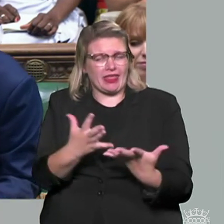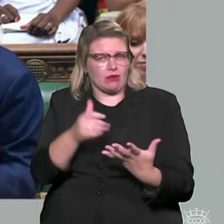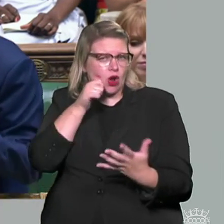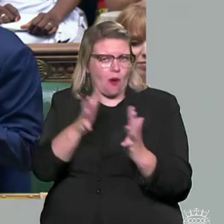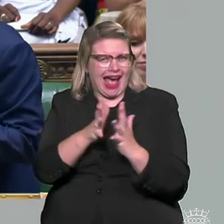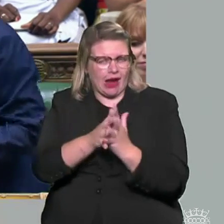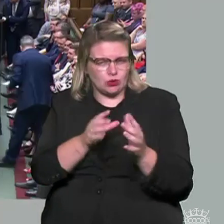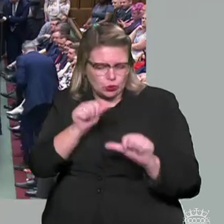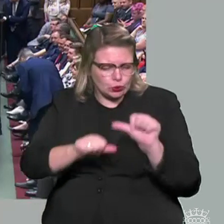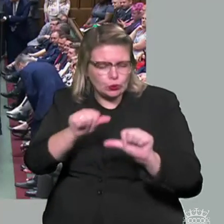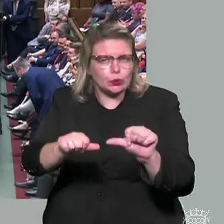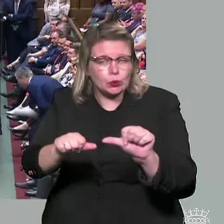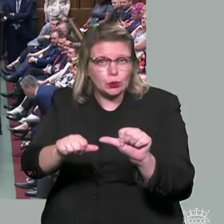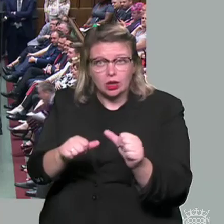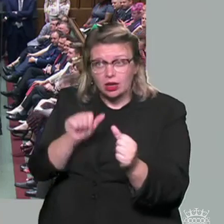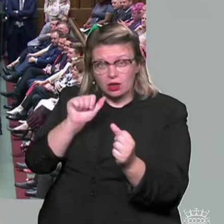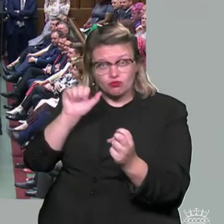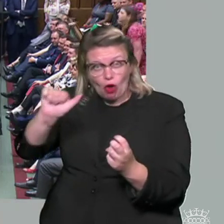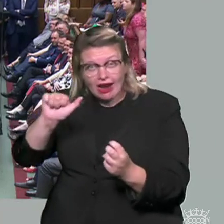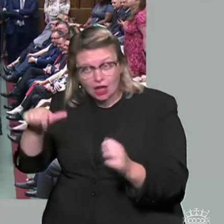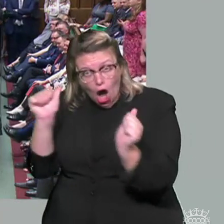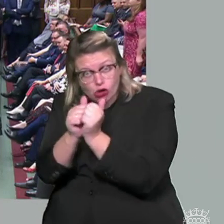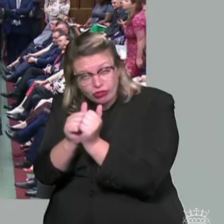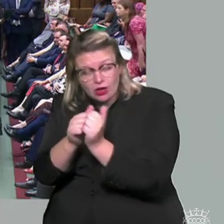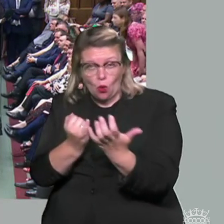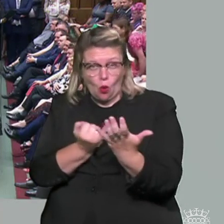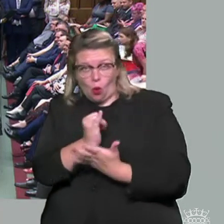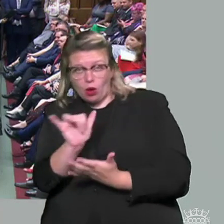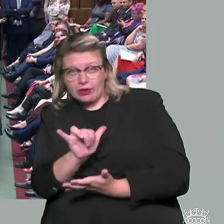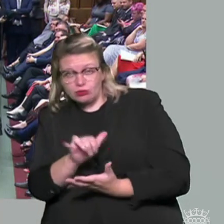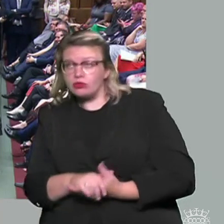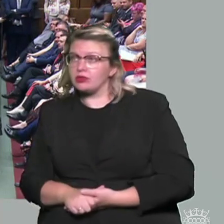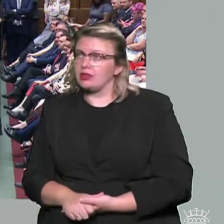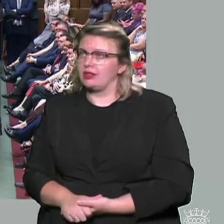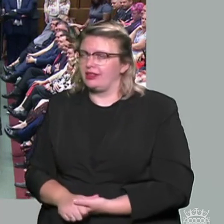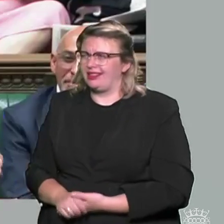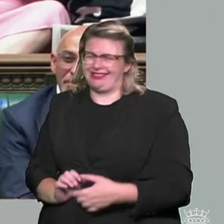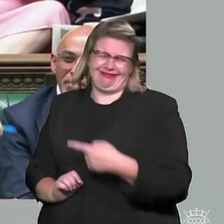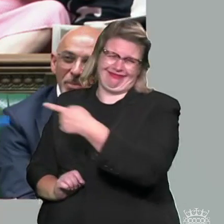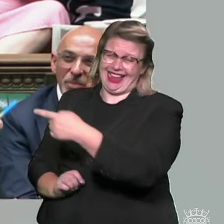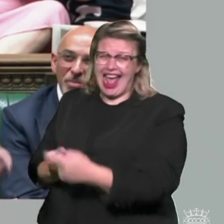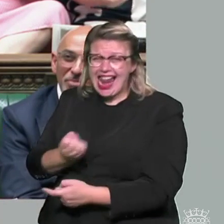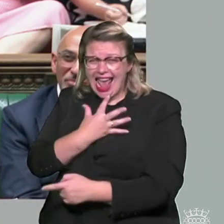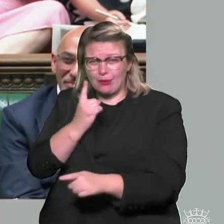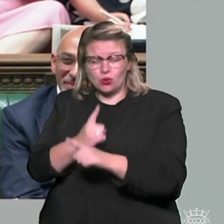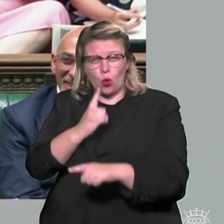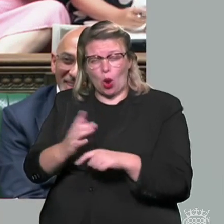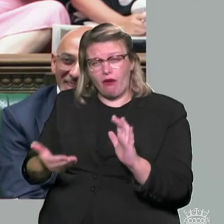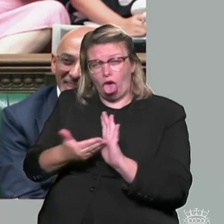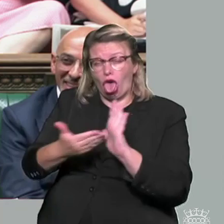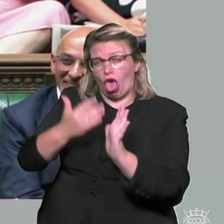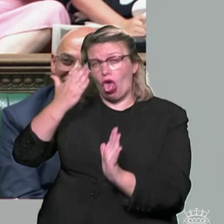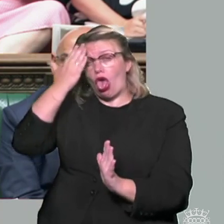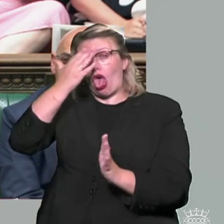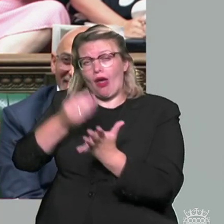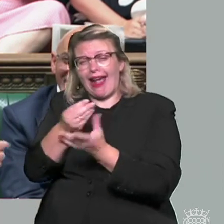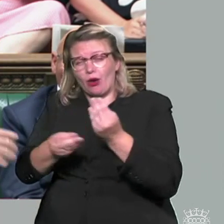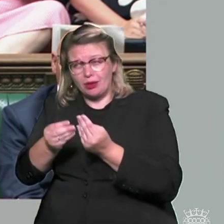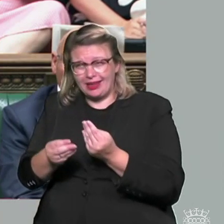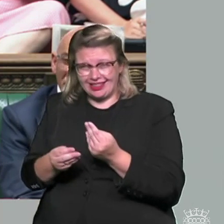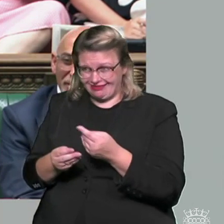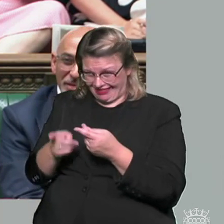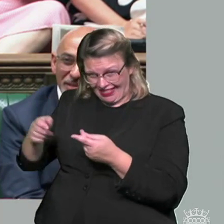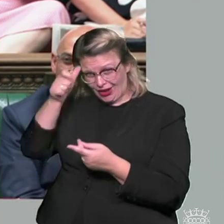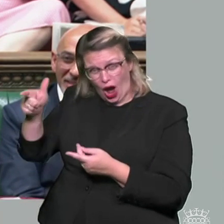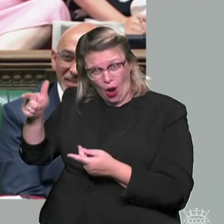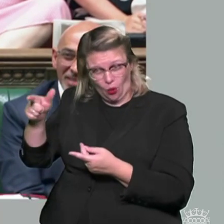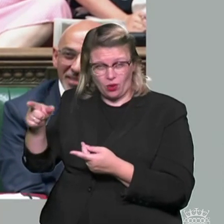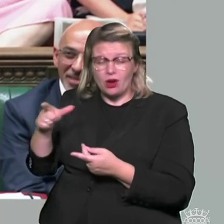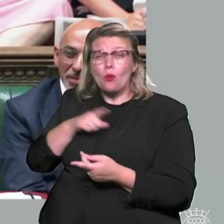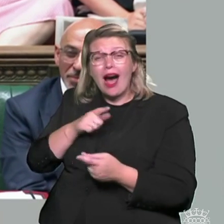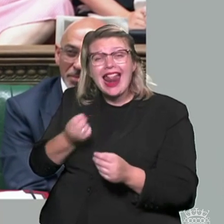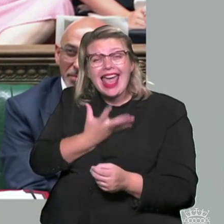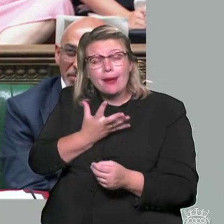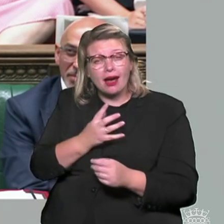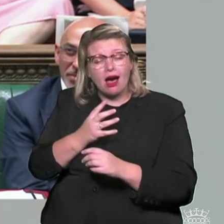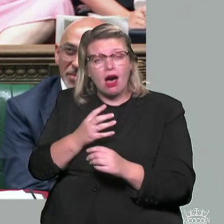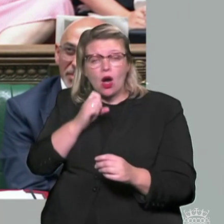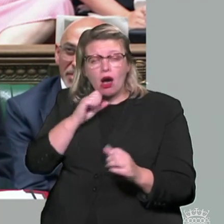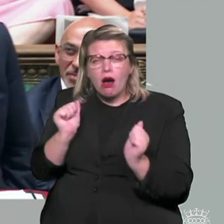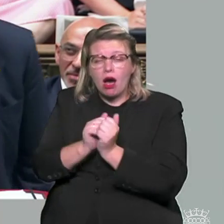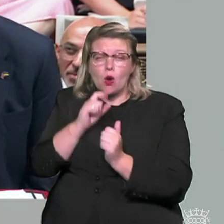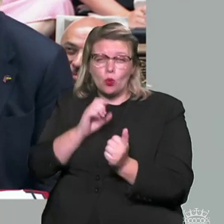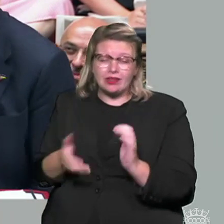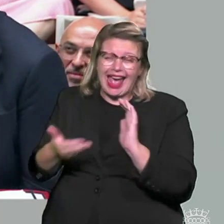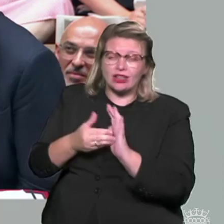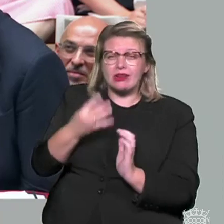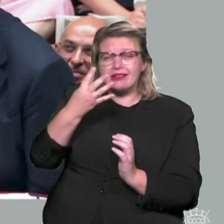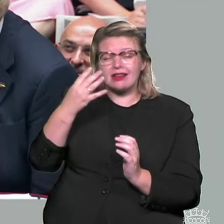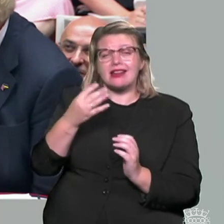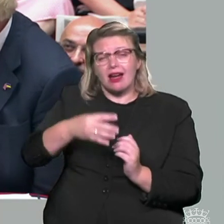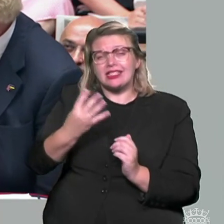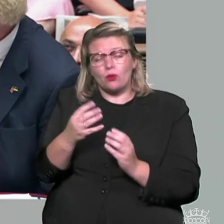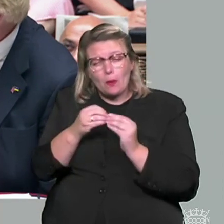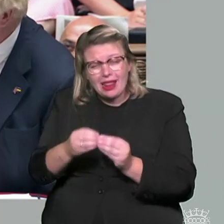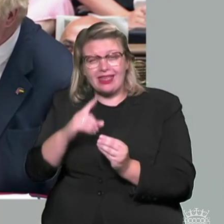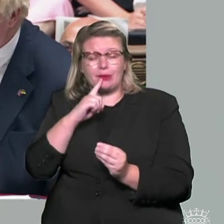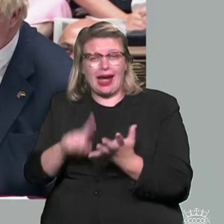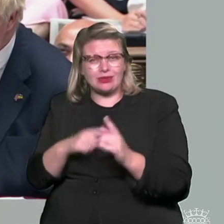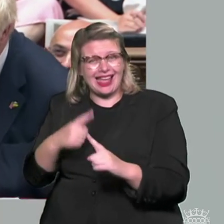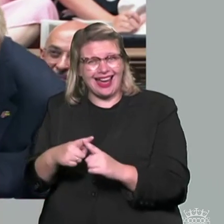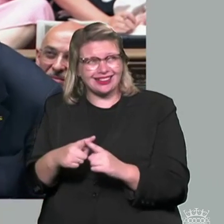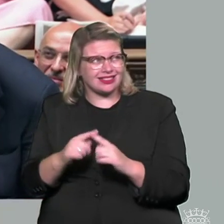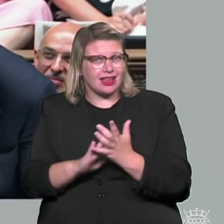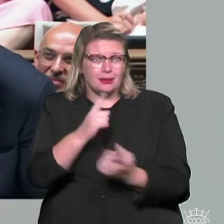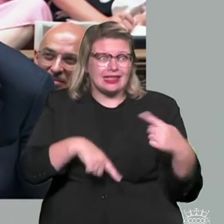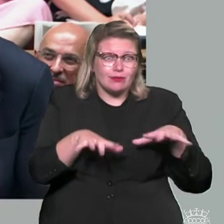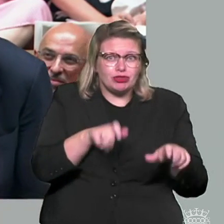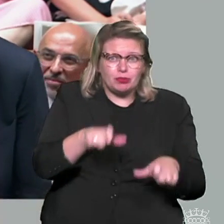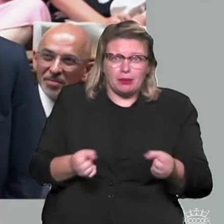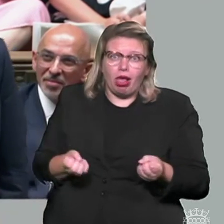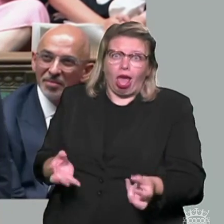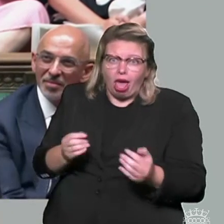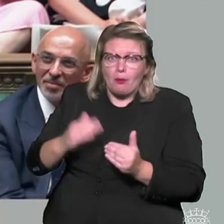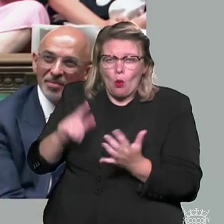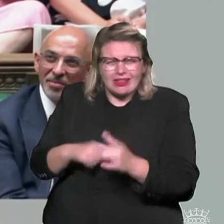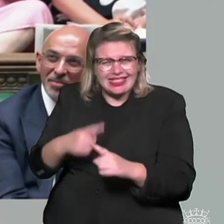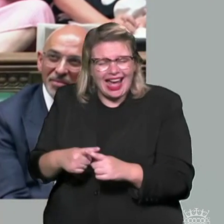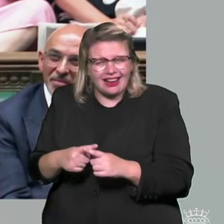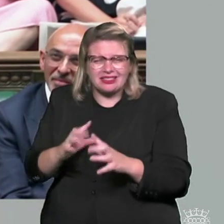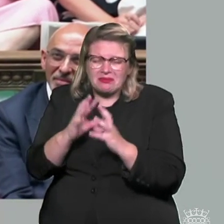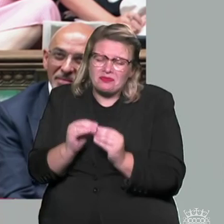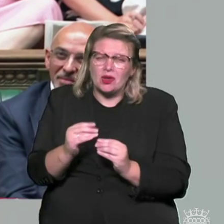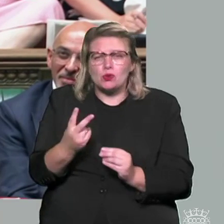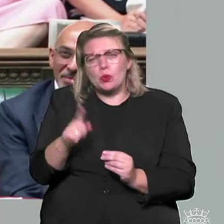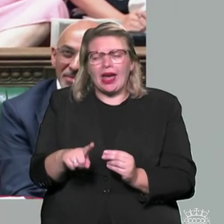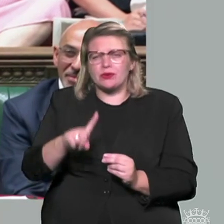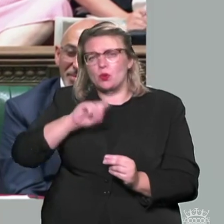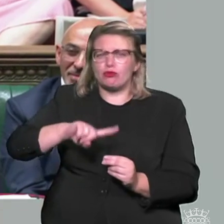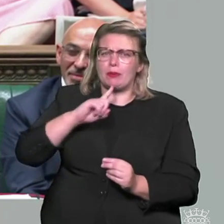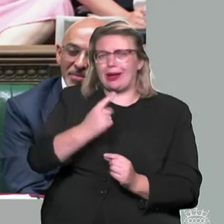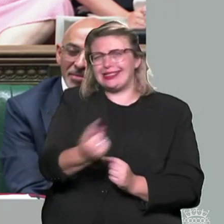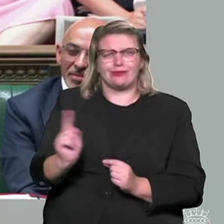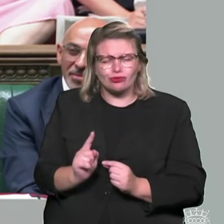Well, Labour know all about fantasy economics, because they have already committed to £94 billion of extra tax and spending, which every household in this country would have to pay for to the tune of about £2,100.